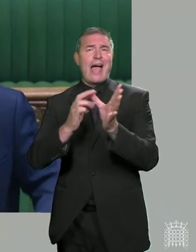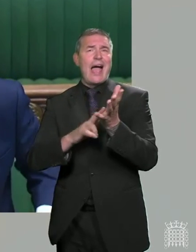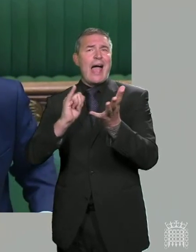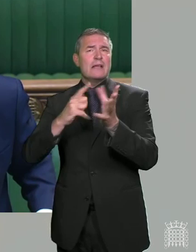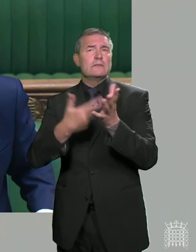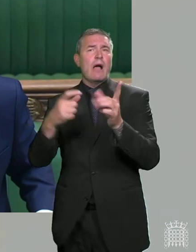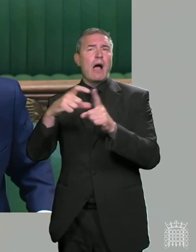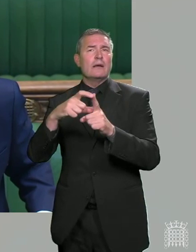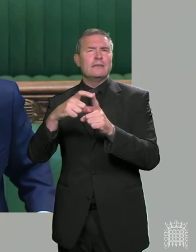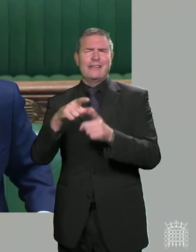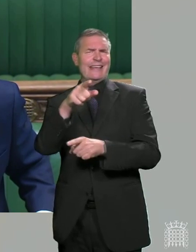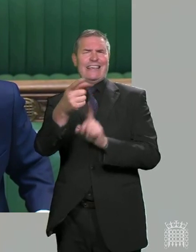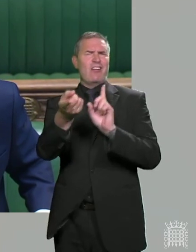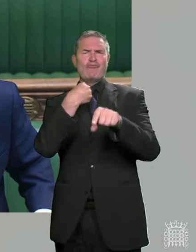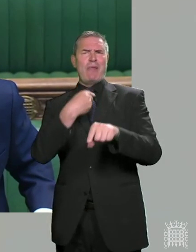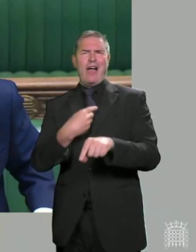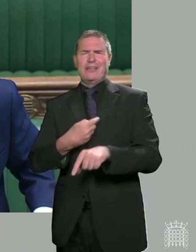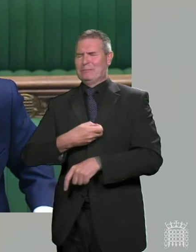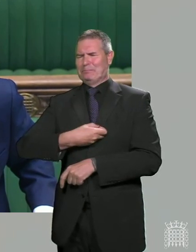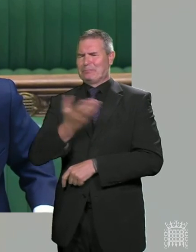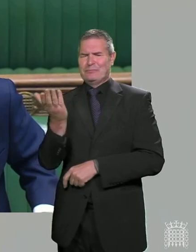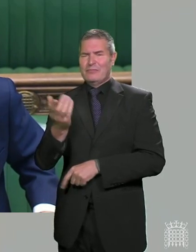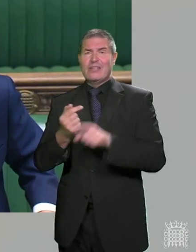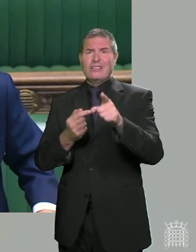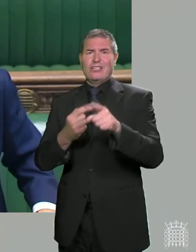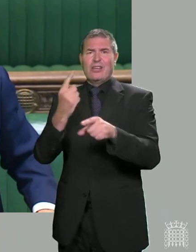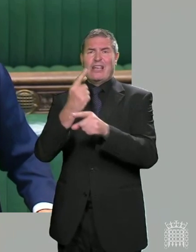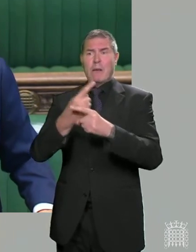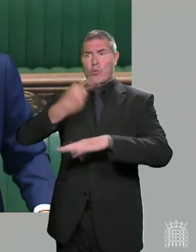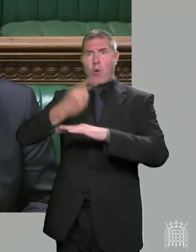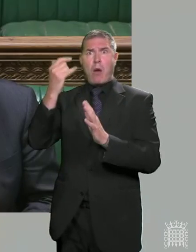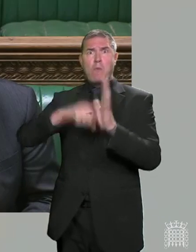It is time for a better defence: your defence is as bad as your border policy.